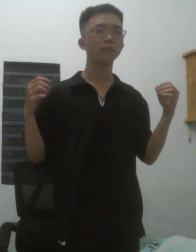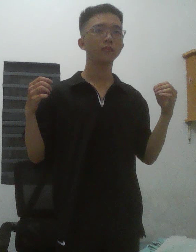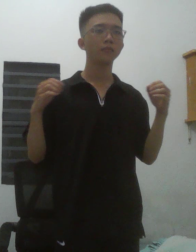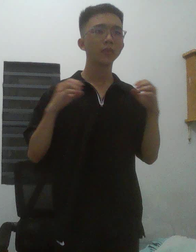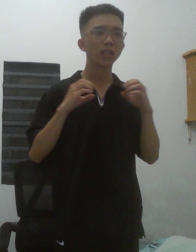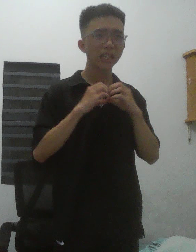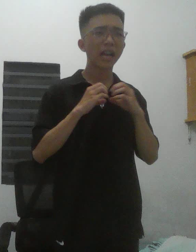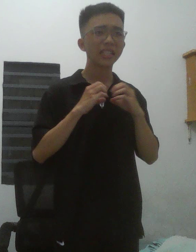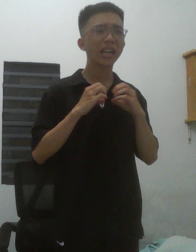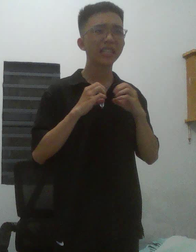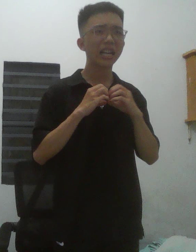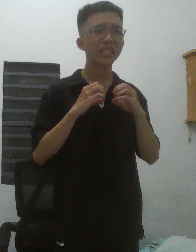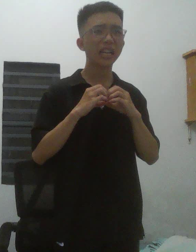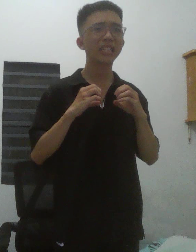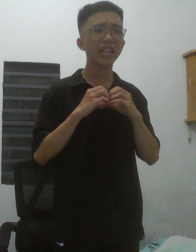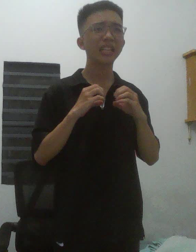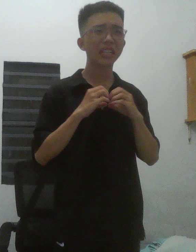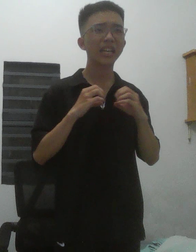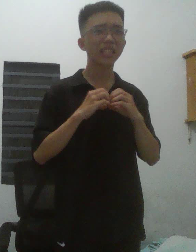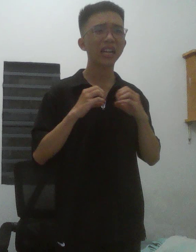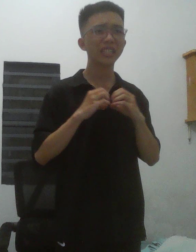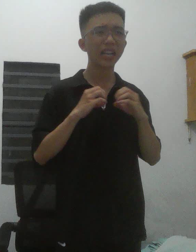cai nhau